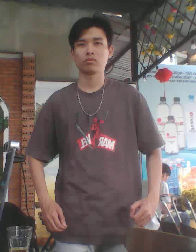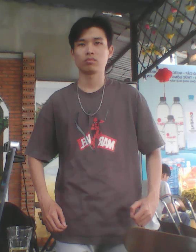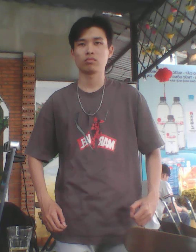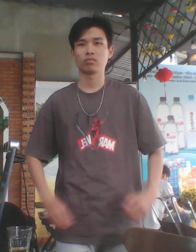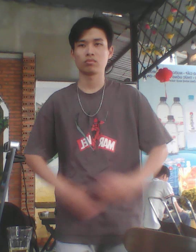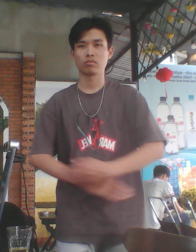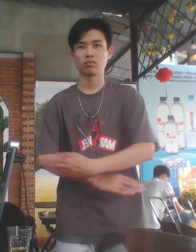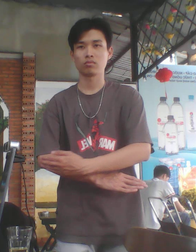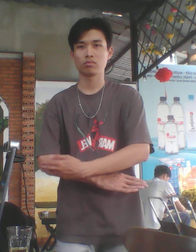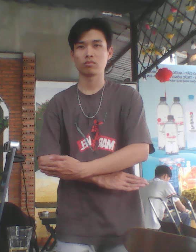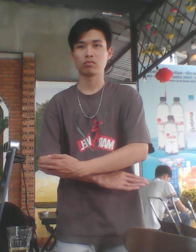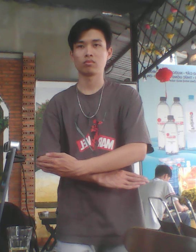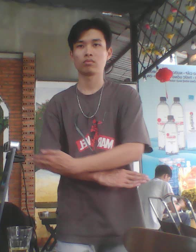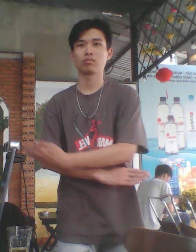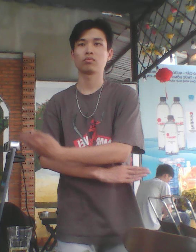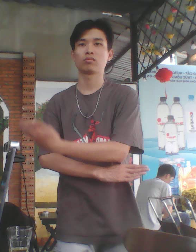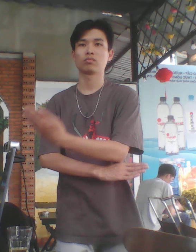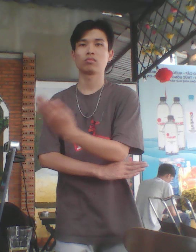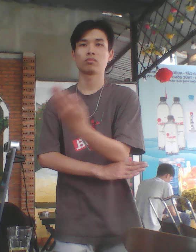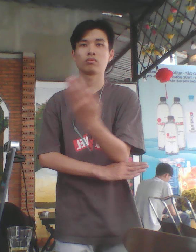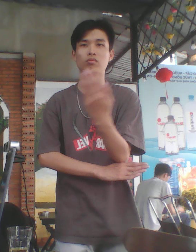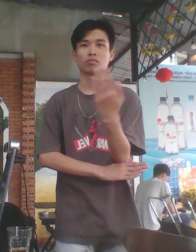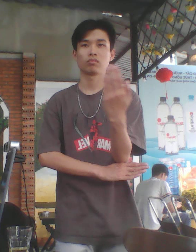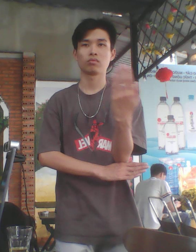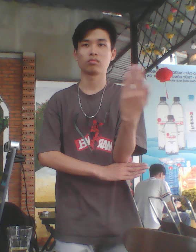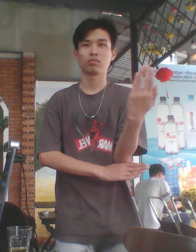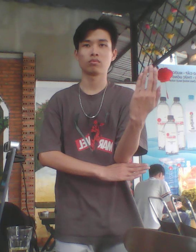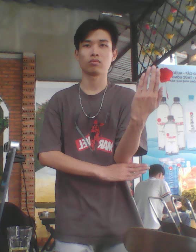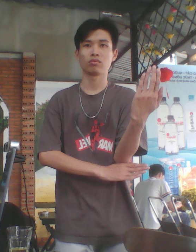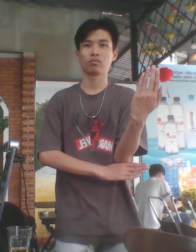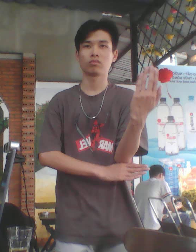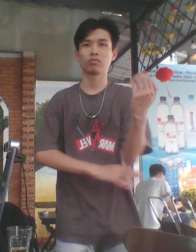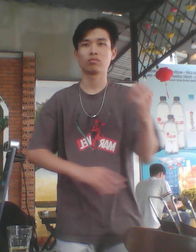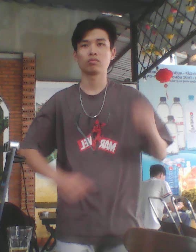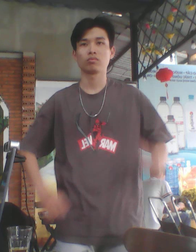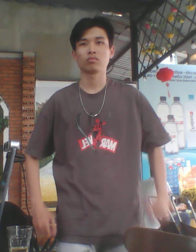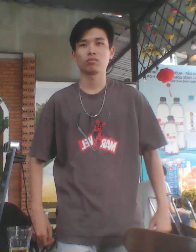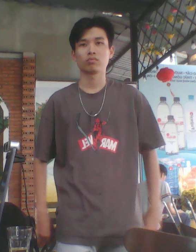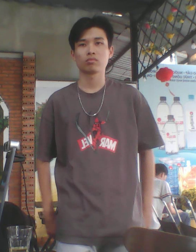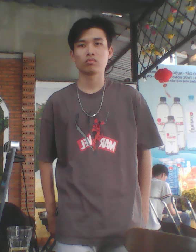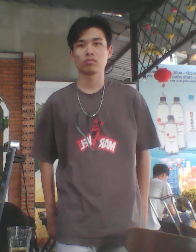buổi sáng